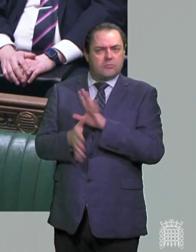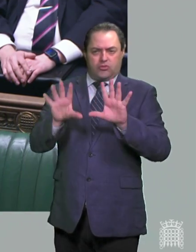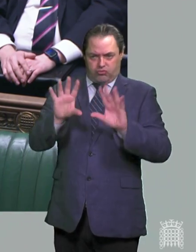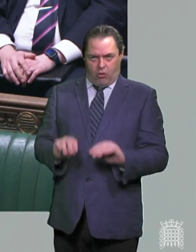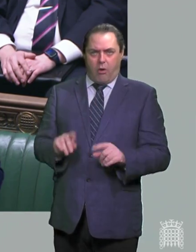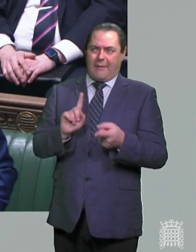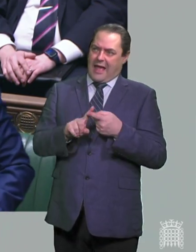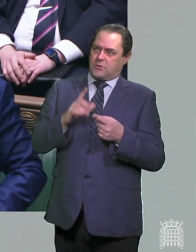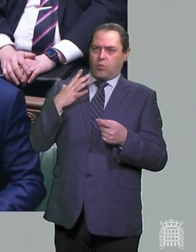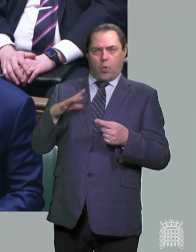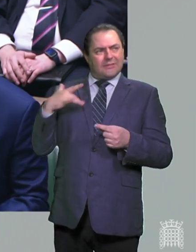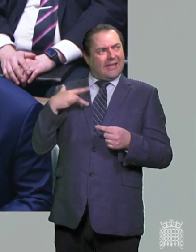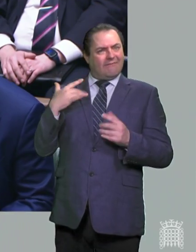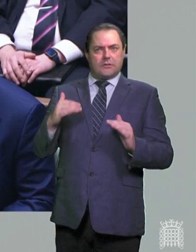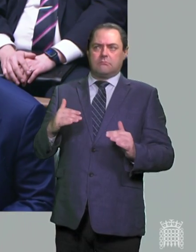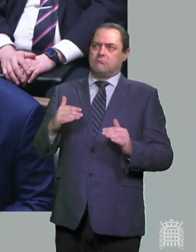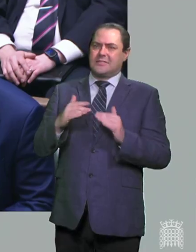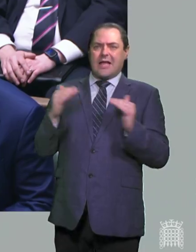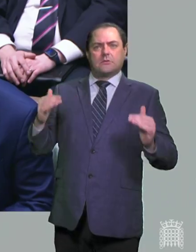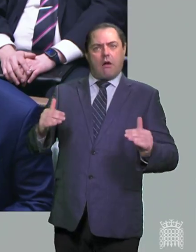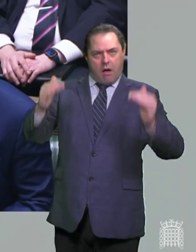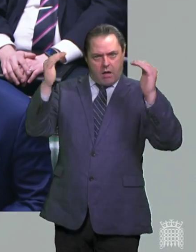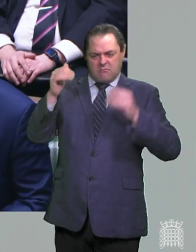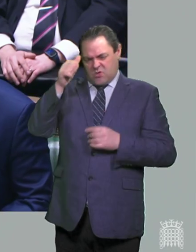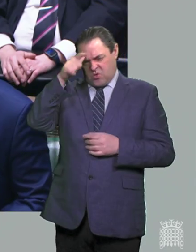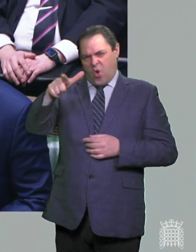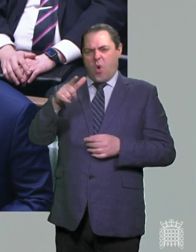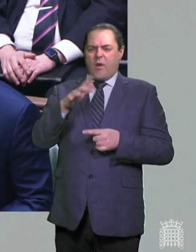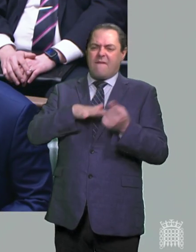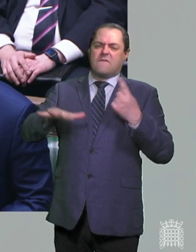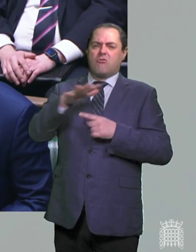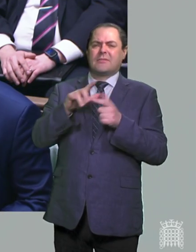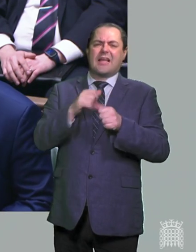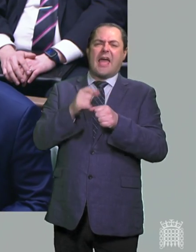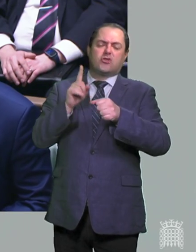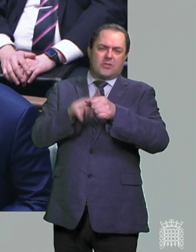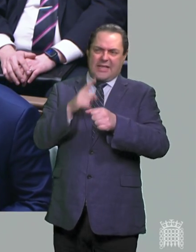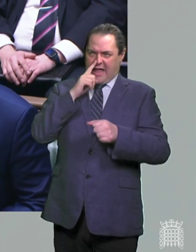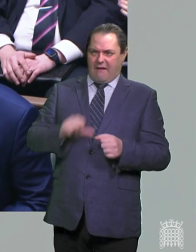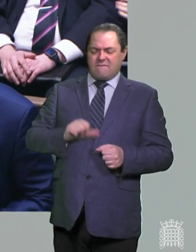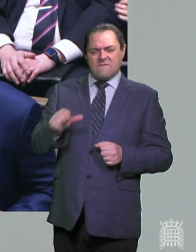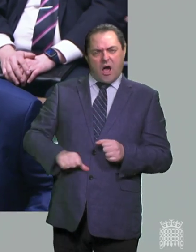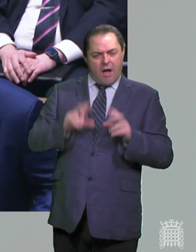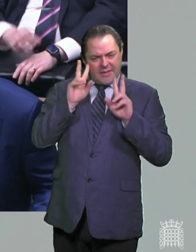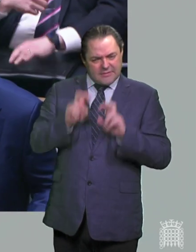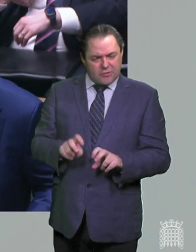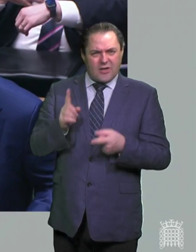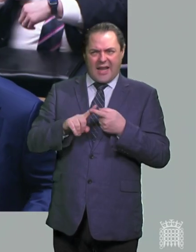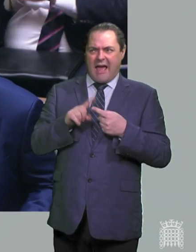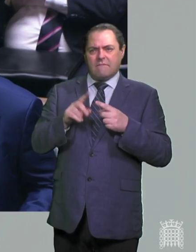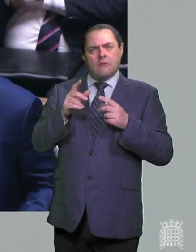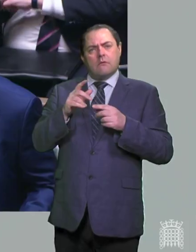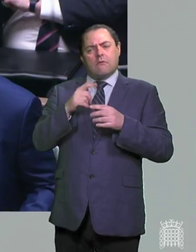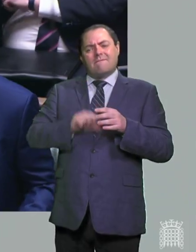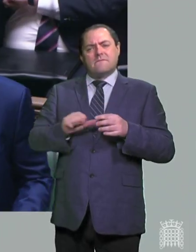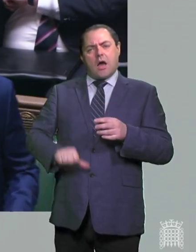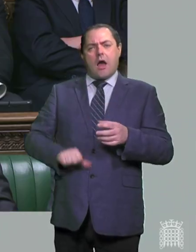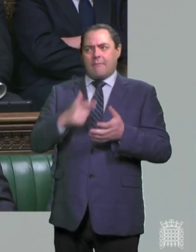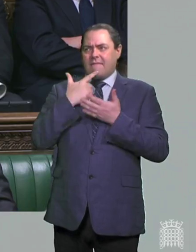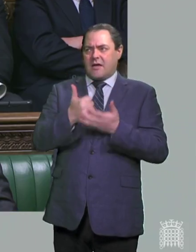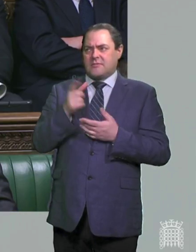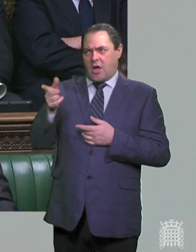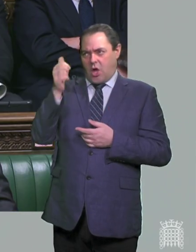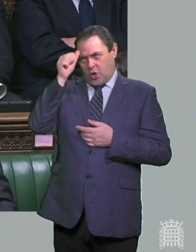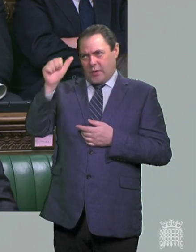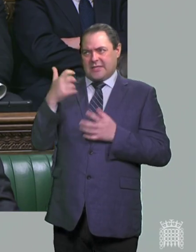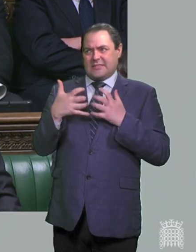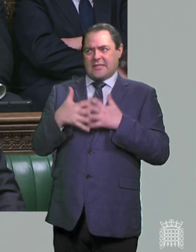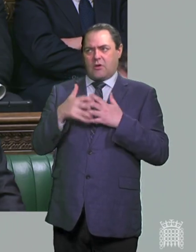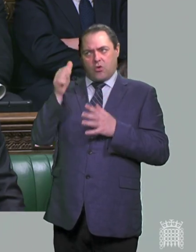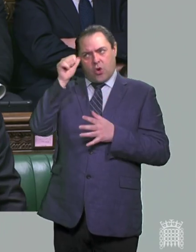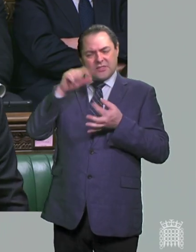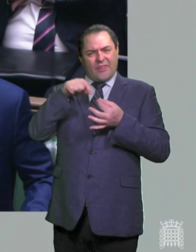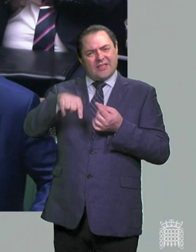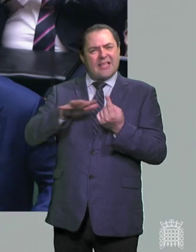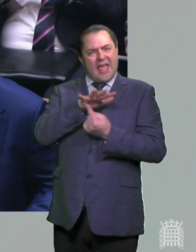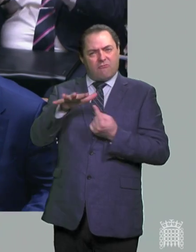My honourable Friend will know about the Environment Agency’s farm inspection capacity and catchment-sensitive farming advice programme; I defer to his technical knowledge in this area.